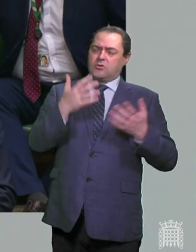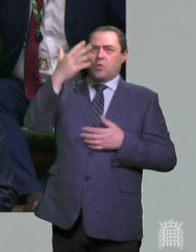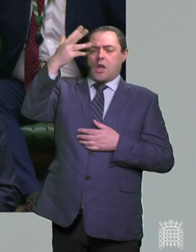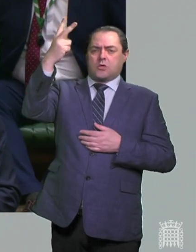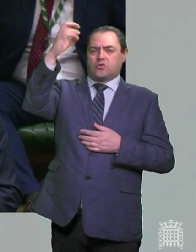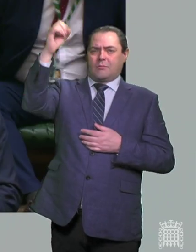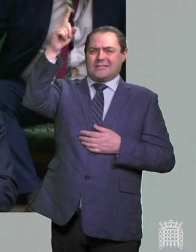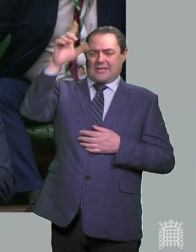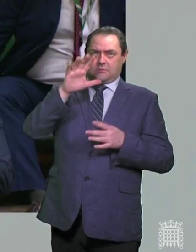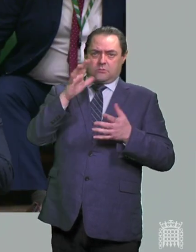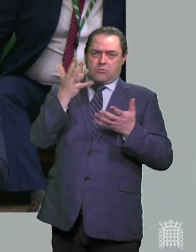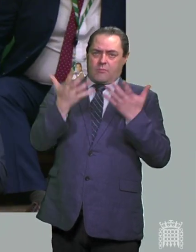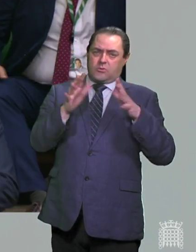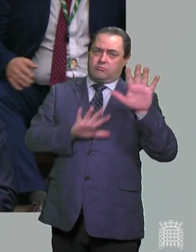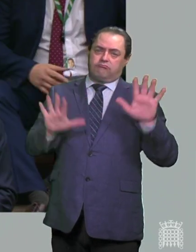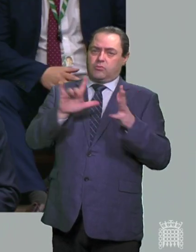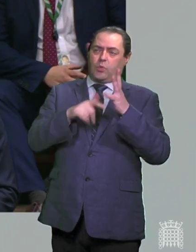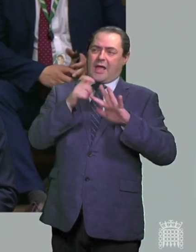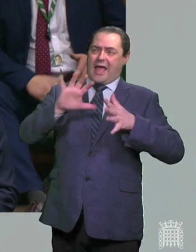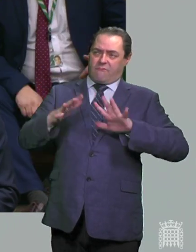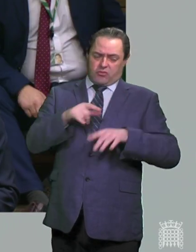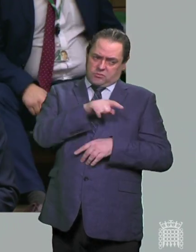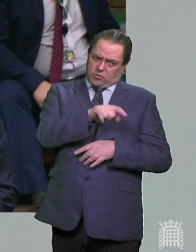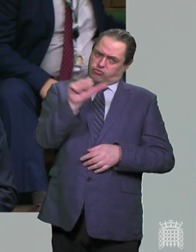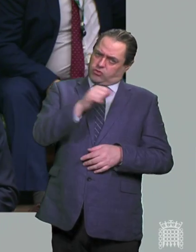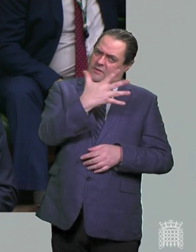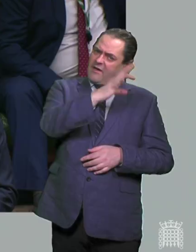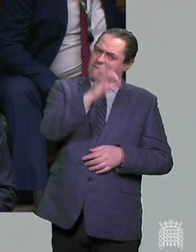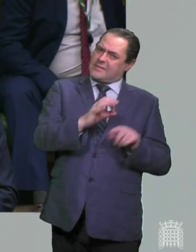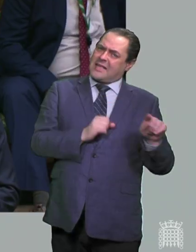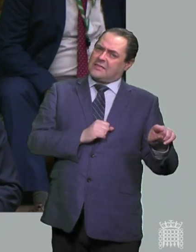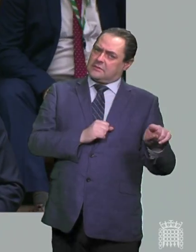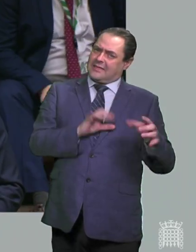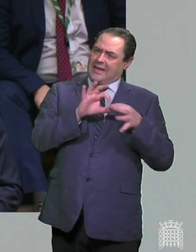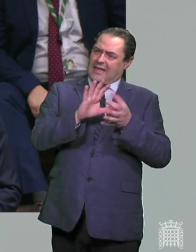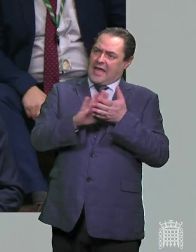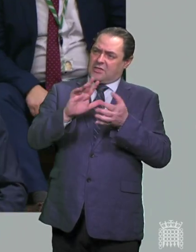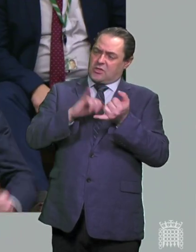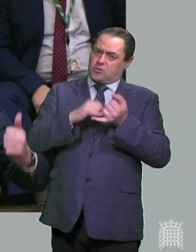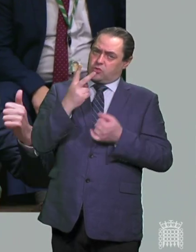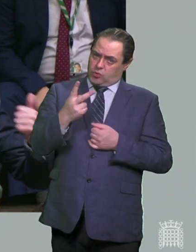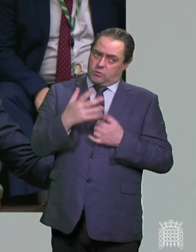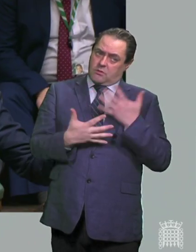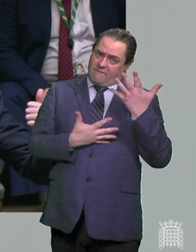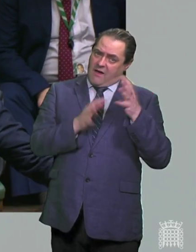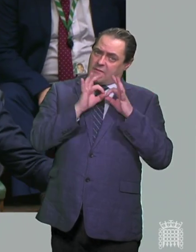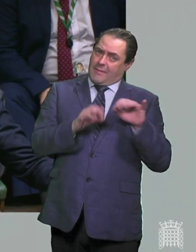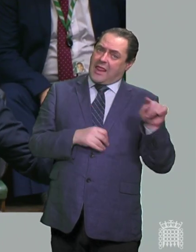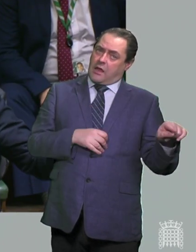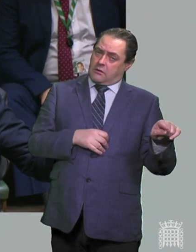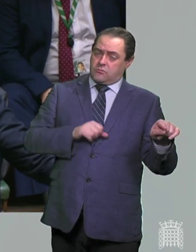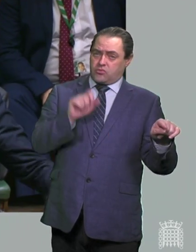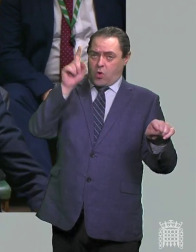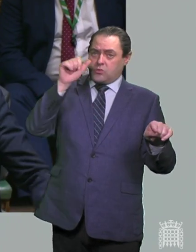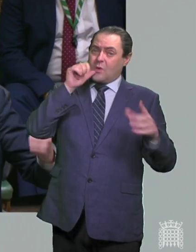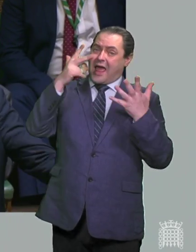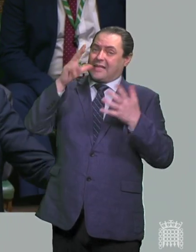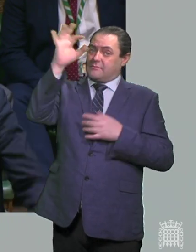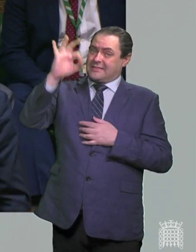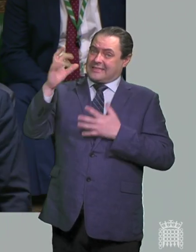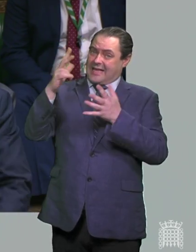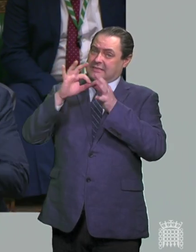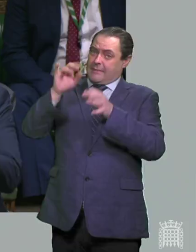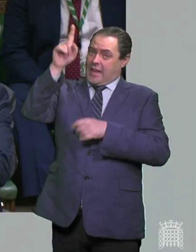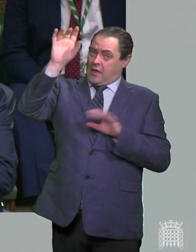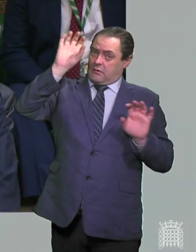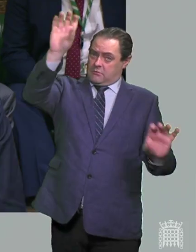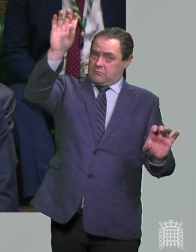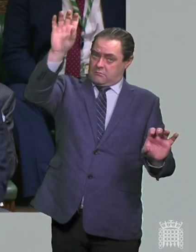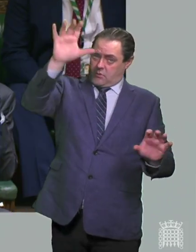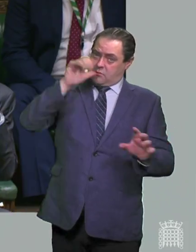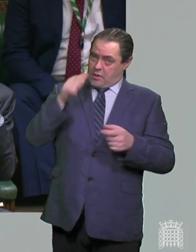Will the Minister give an undertaking that Wales should get its fair 5% share of HS2— £5 billion—in the same way that Scotland will get its 8%, or £8 billion?